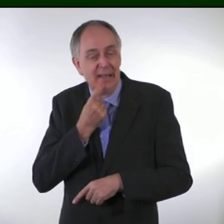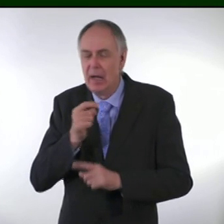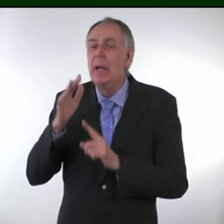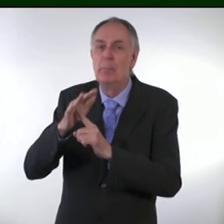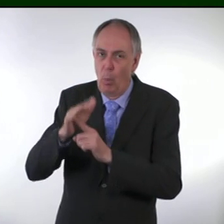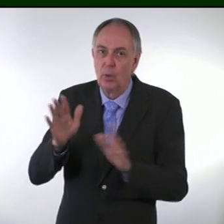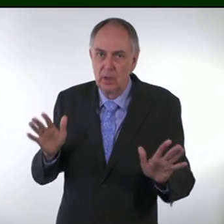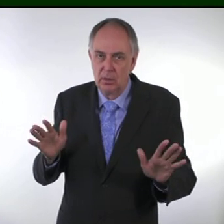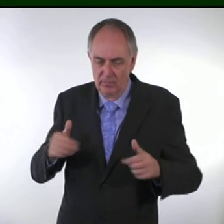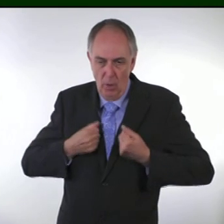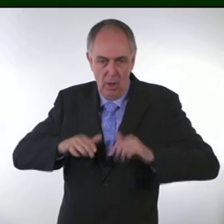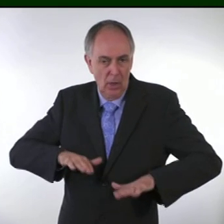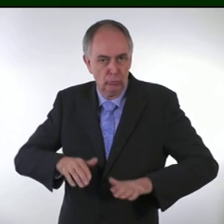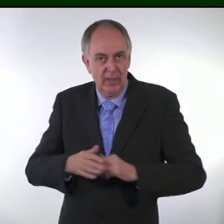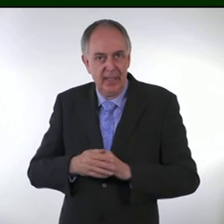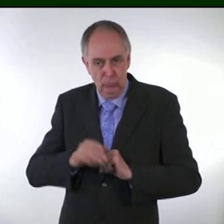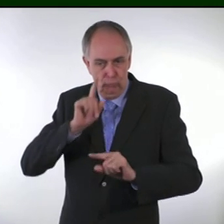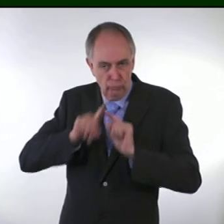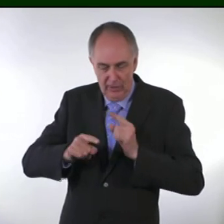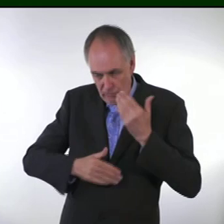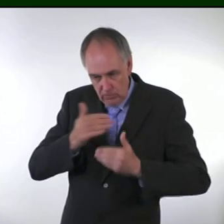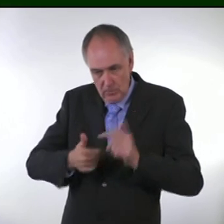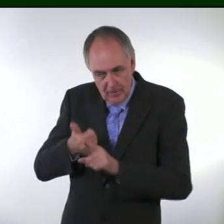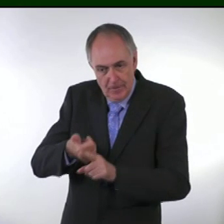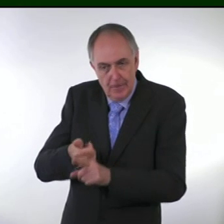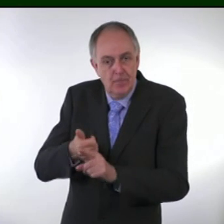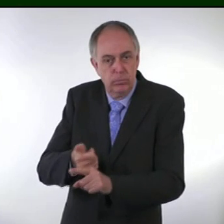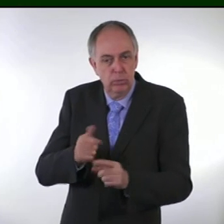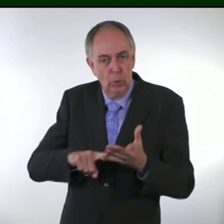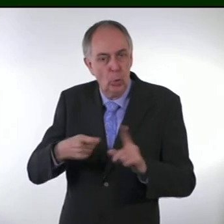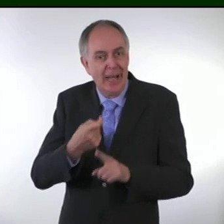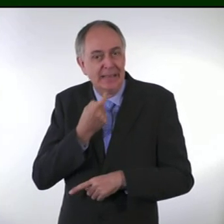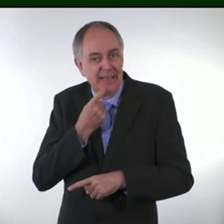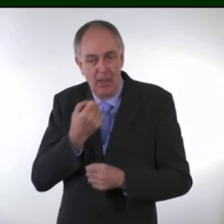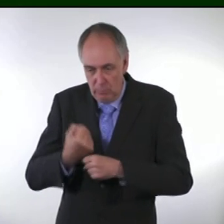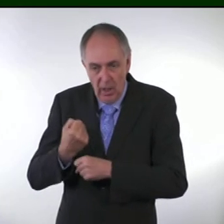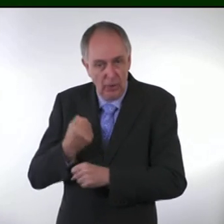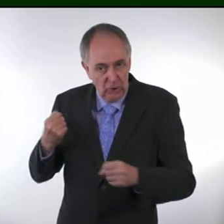We are doing everything we can to maintain UK steel production.